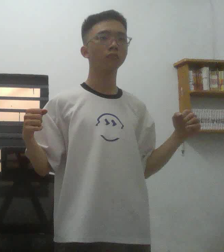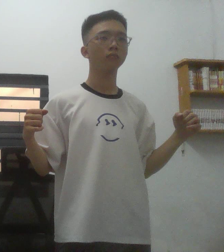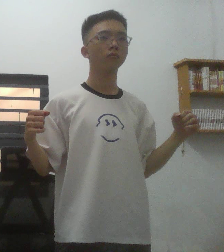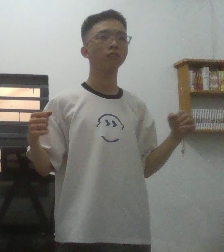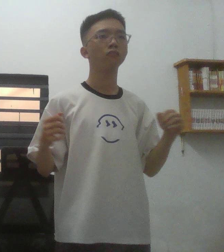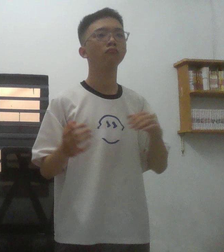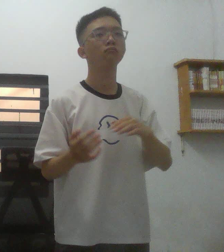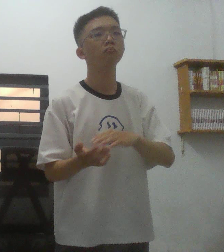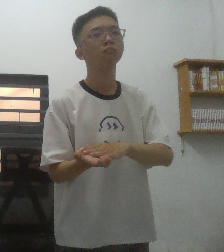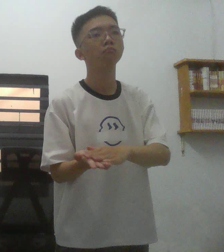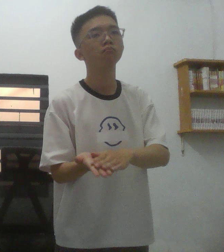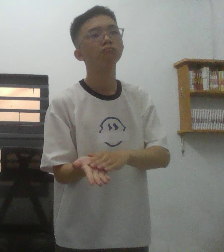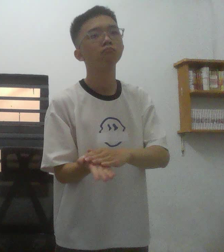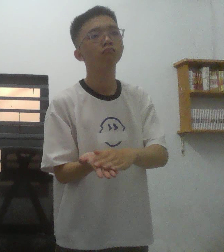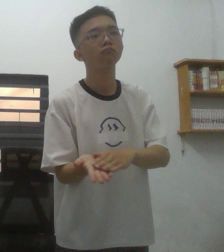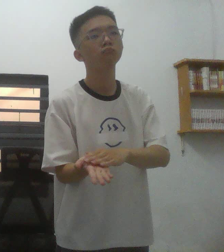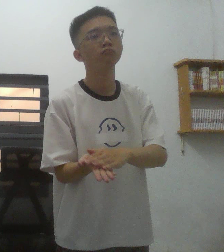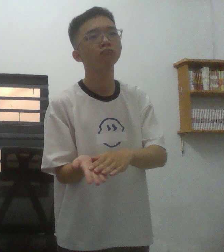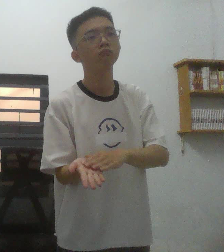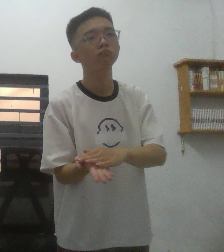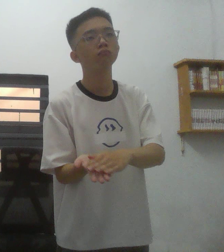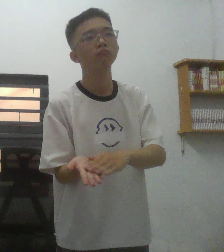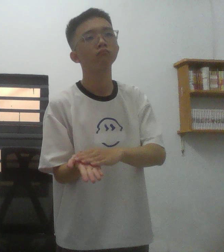xin loi